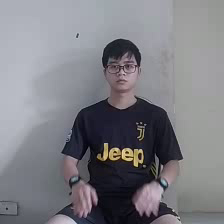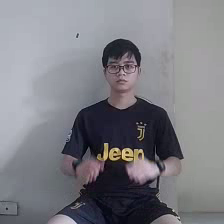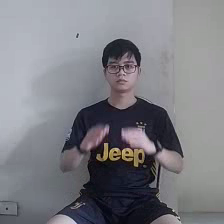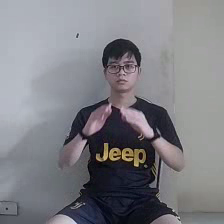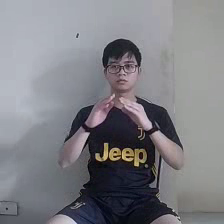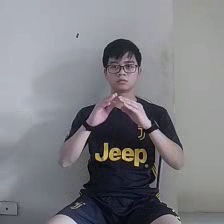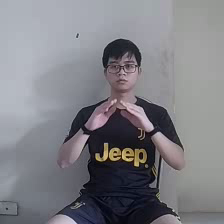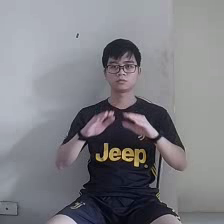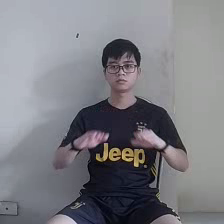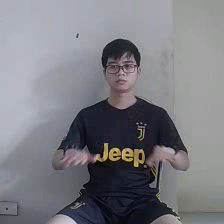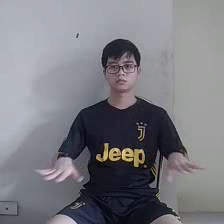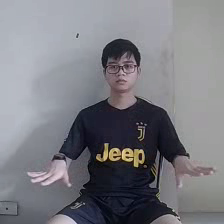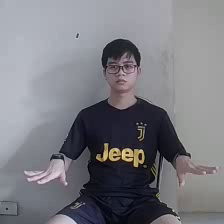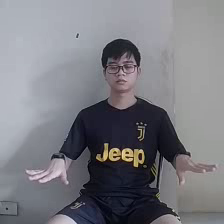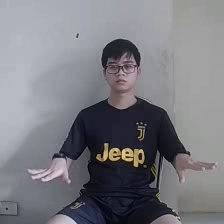Thất lạc